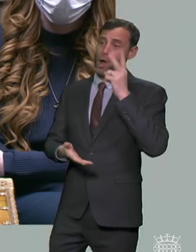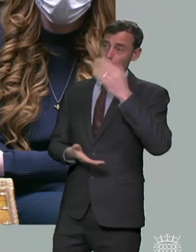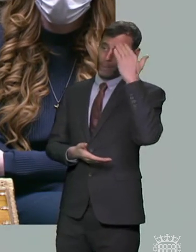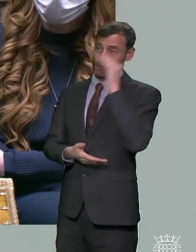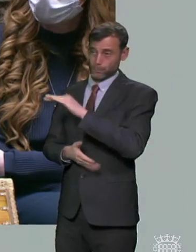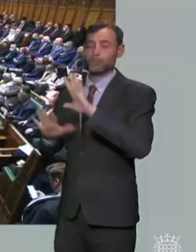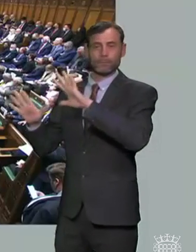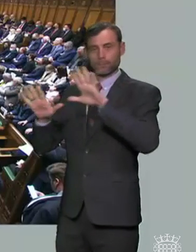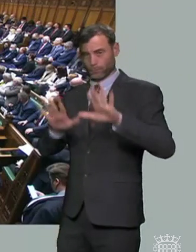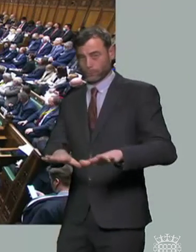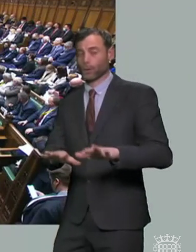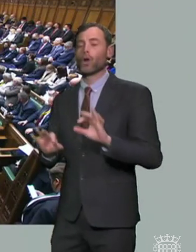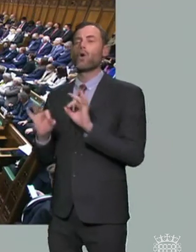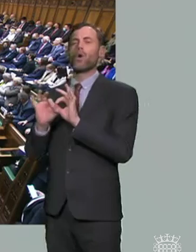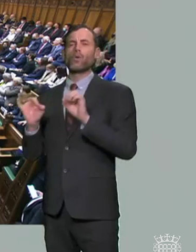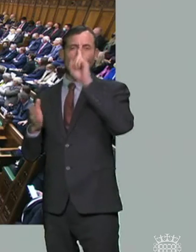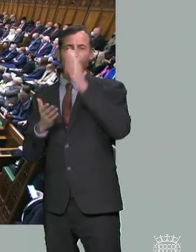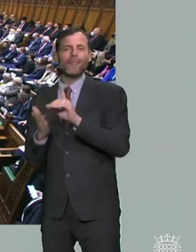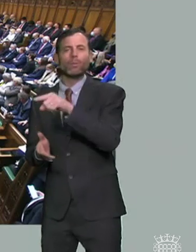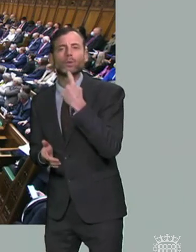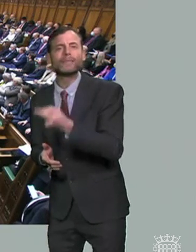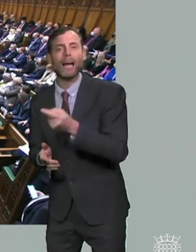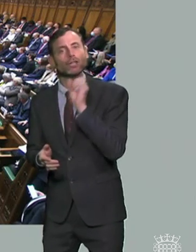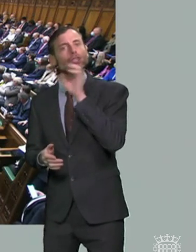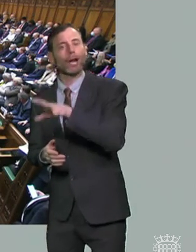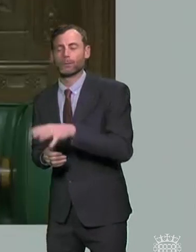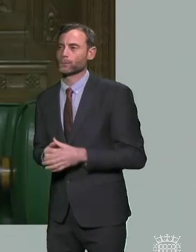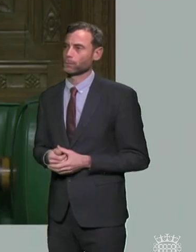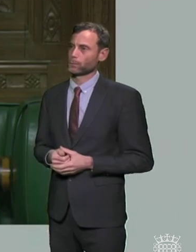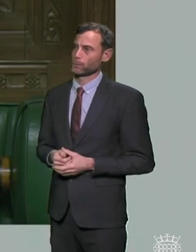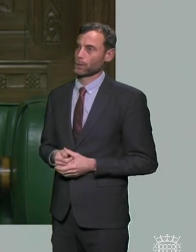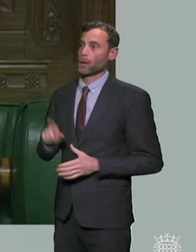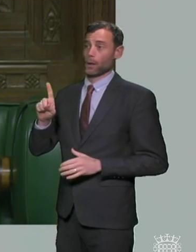Order. Can we have a little less?